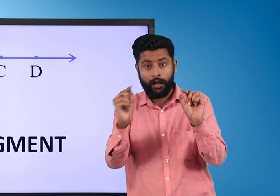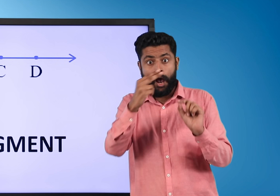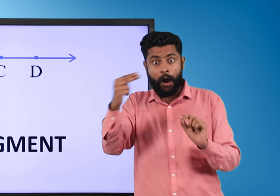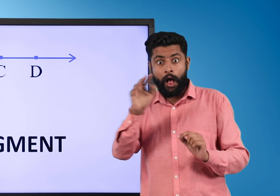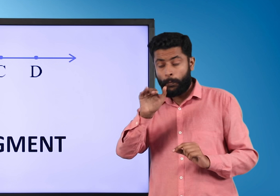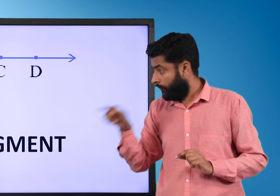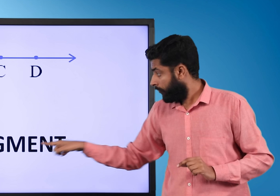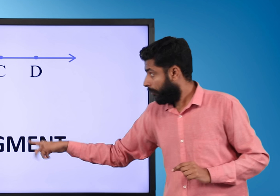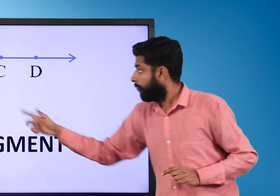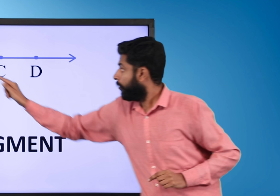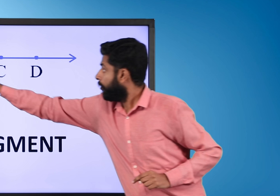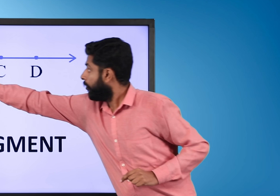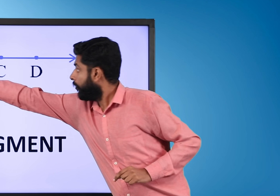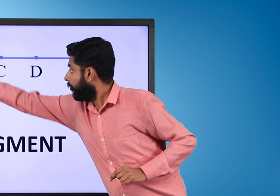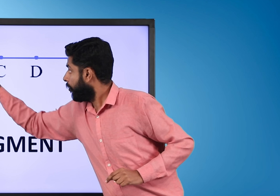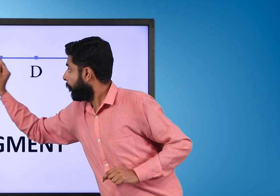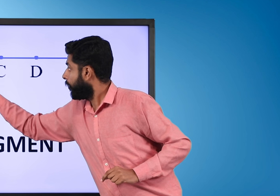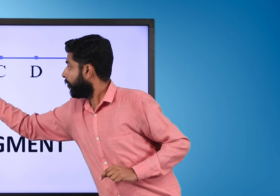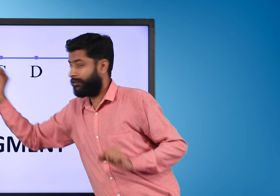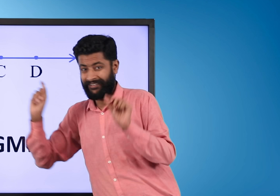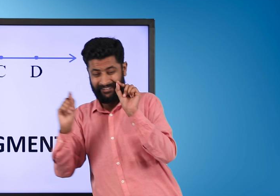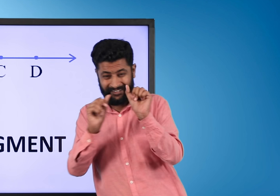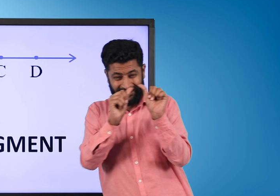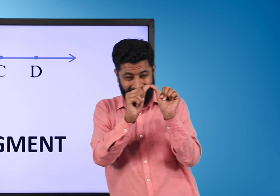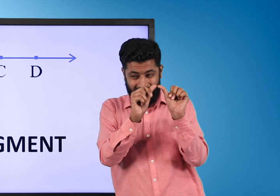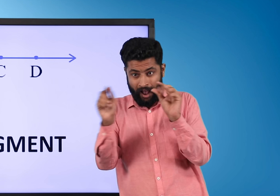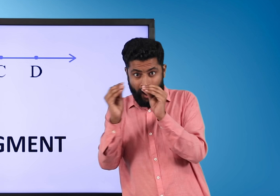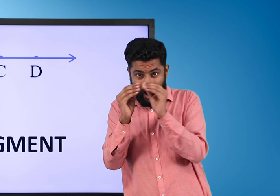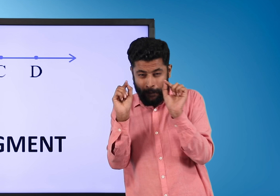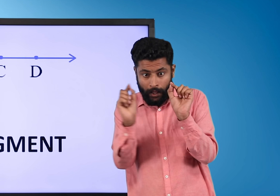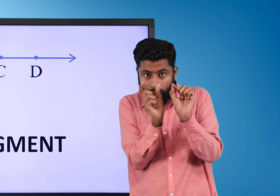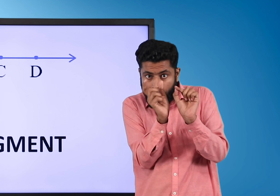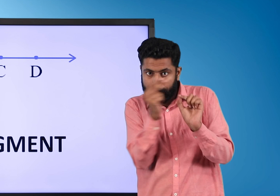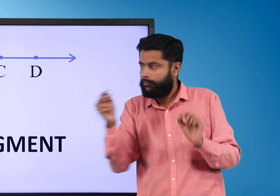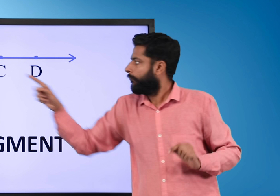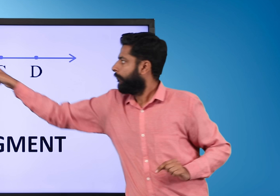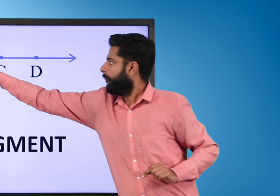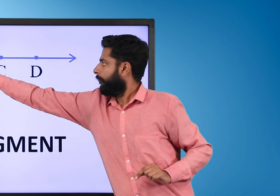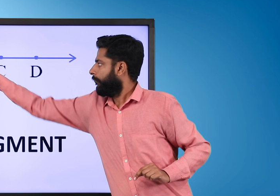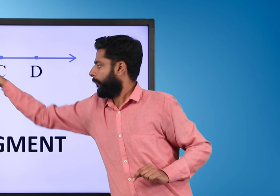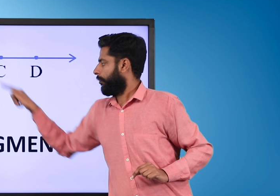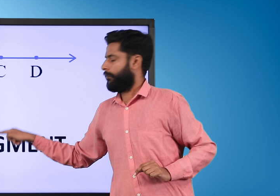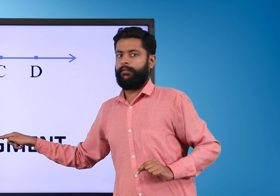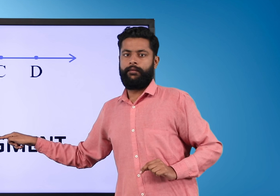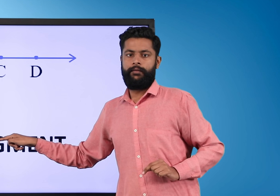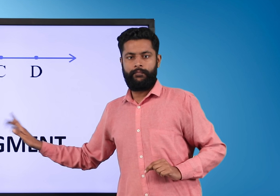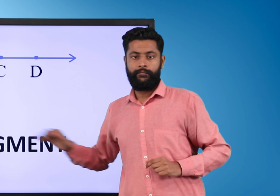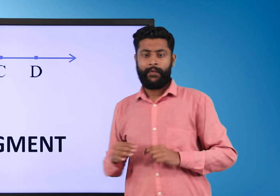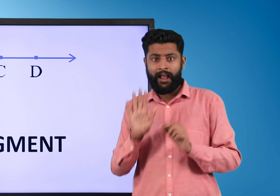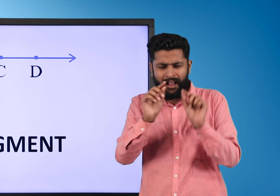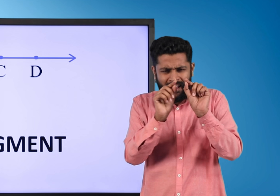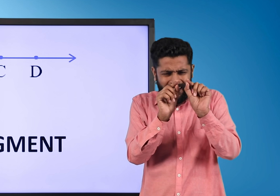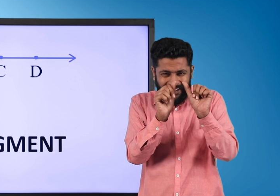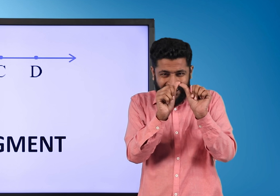We can measure the line segment AB and say that it measures 3 cm.